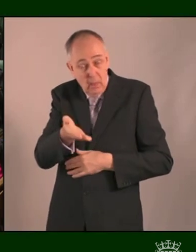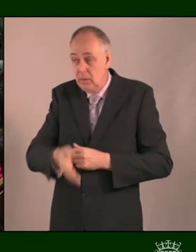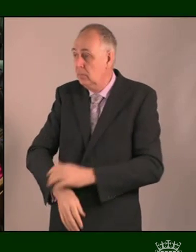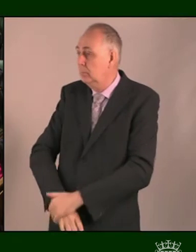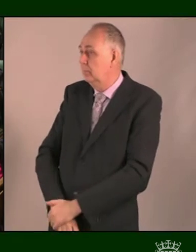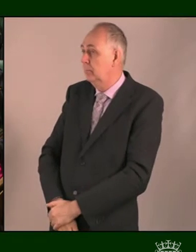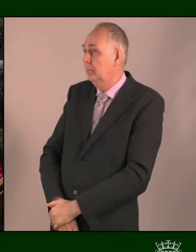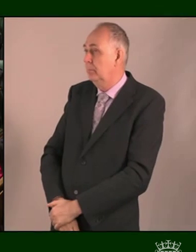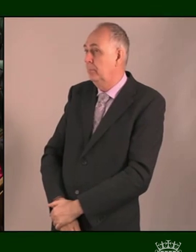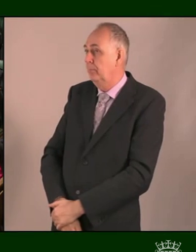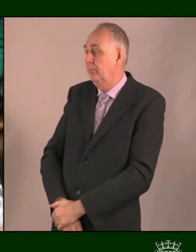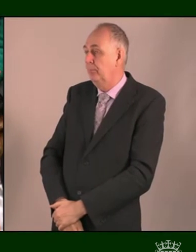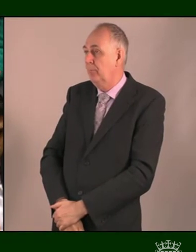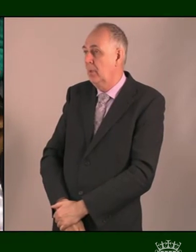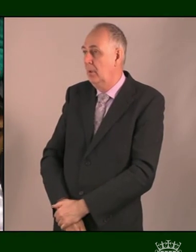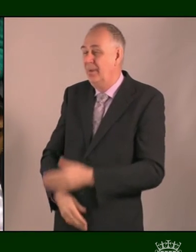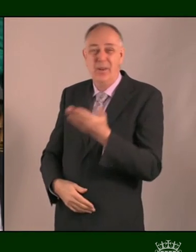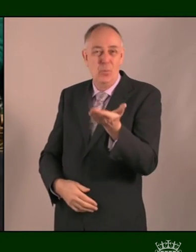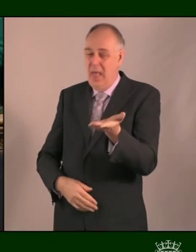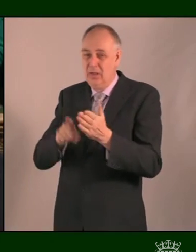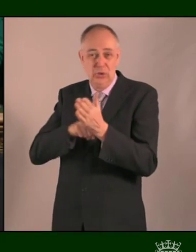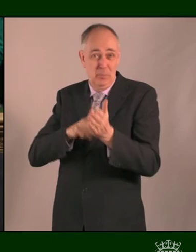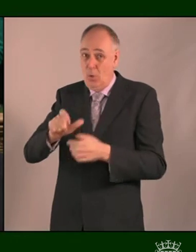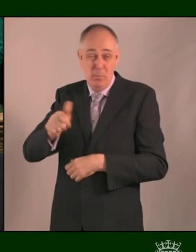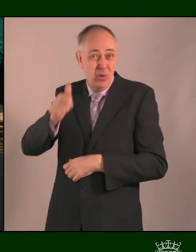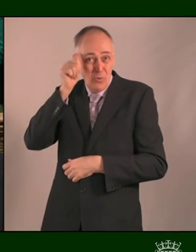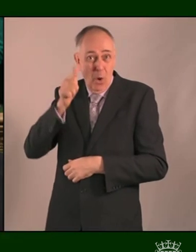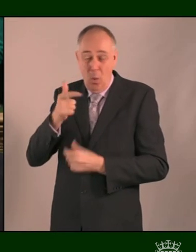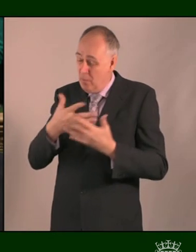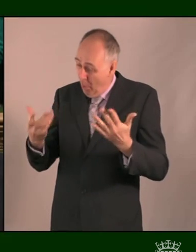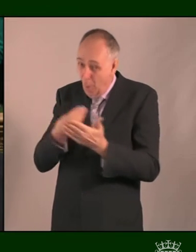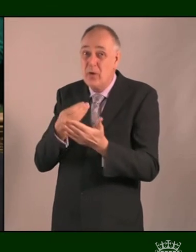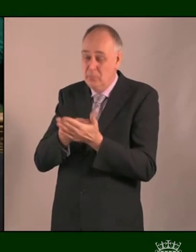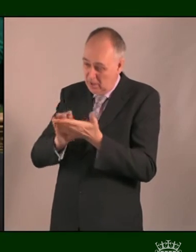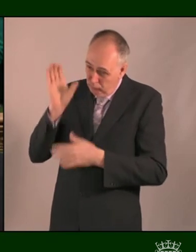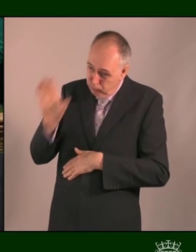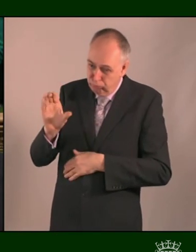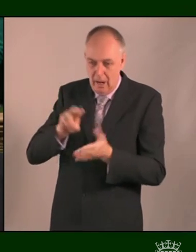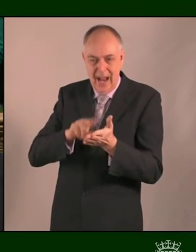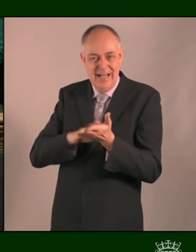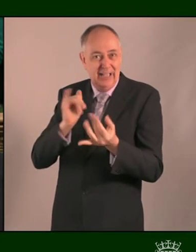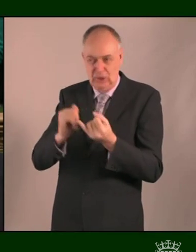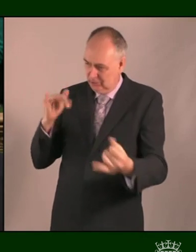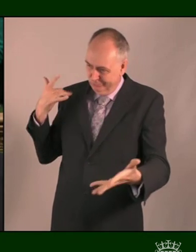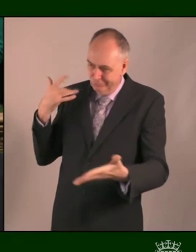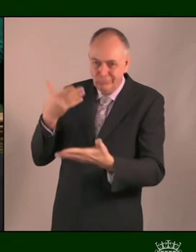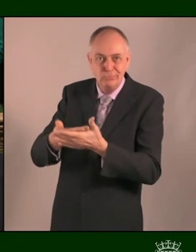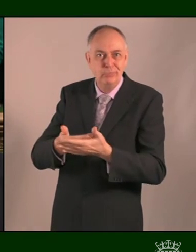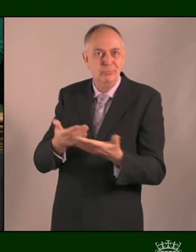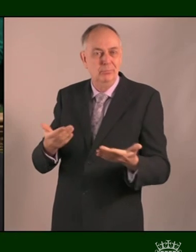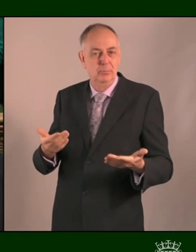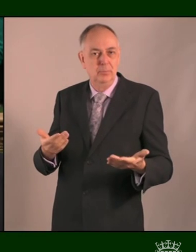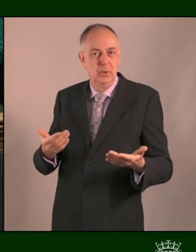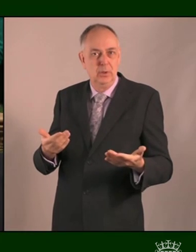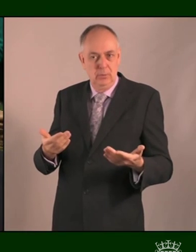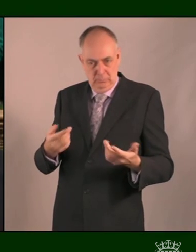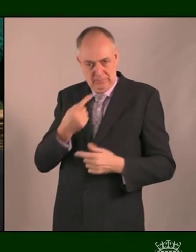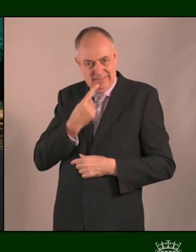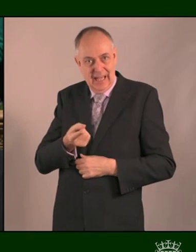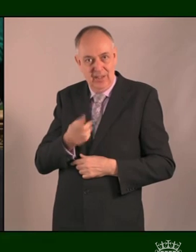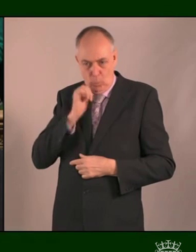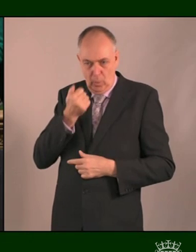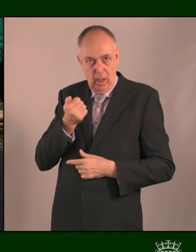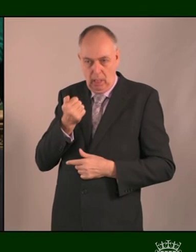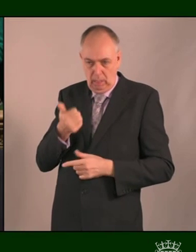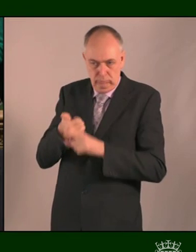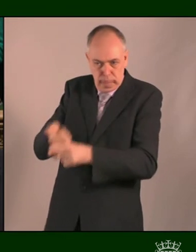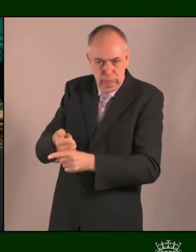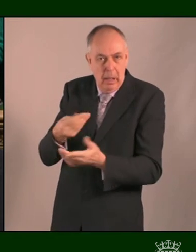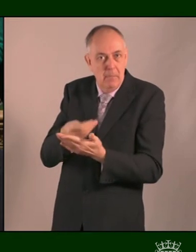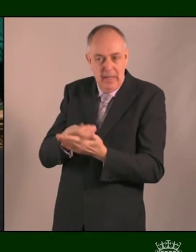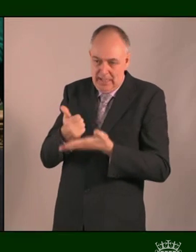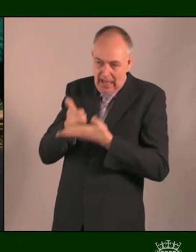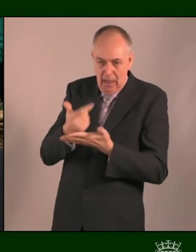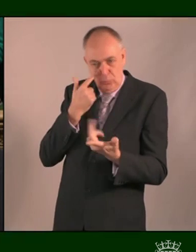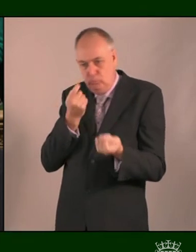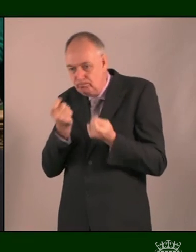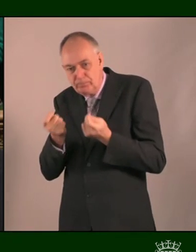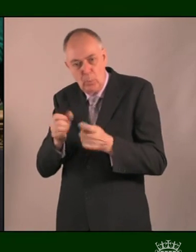As the right honourable Gentleman knows, this Government have put record funding into the NHS and we have pledged that we will give it everything that it needs to cope with the crisis.